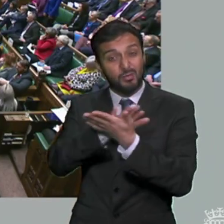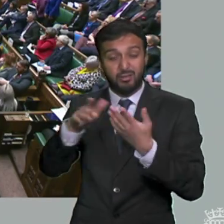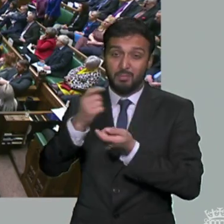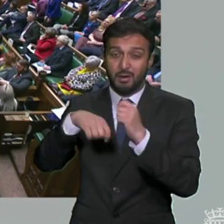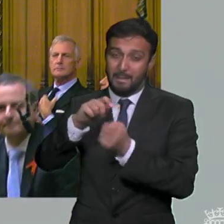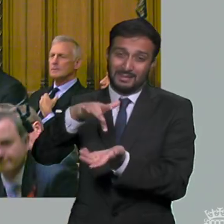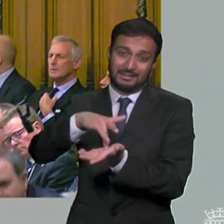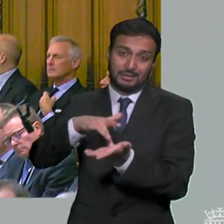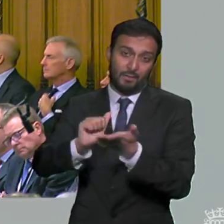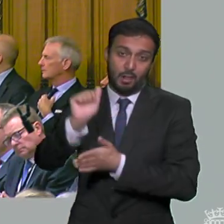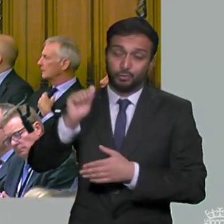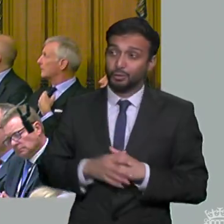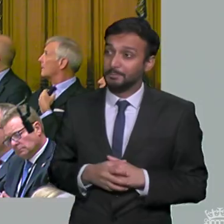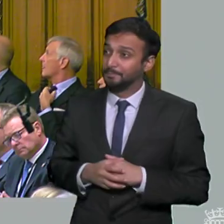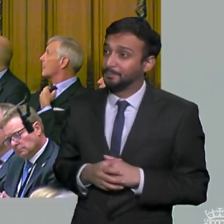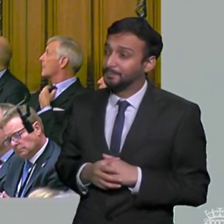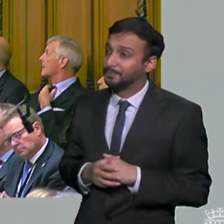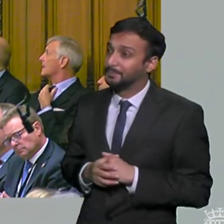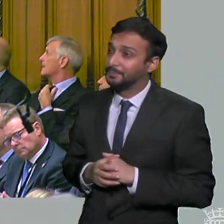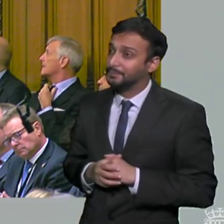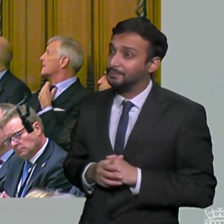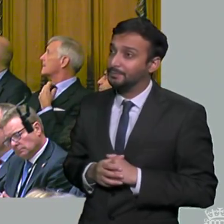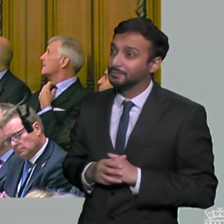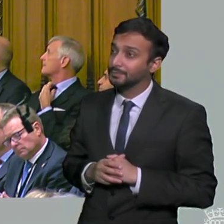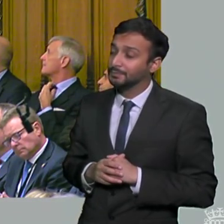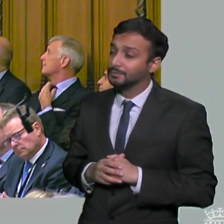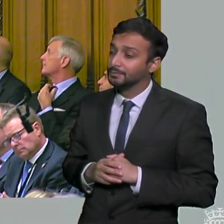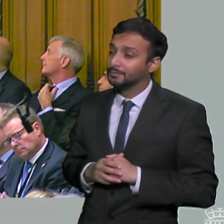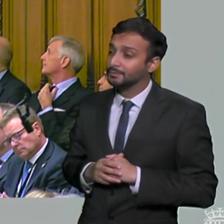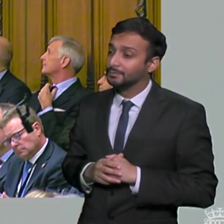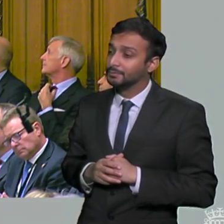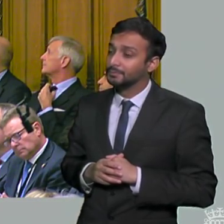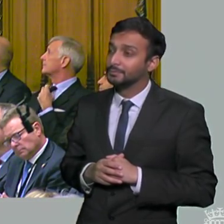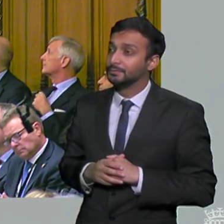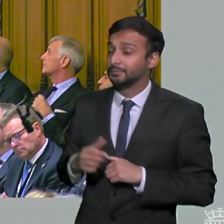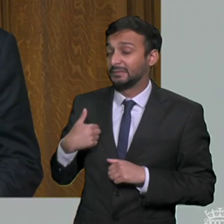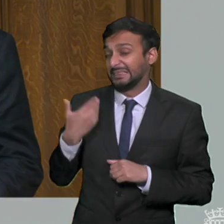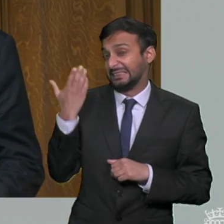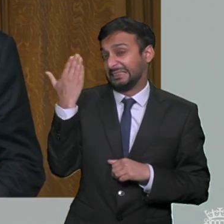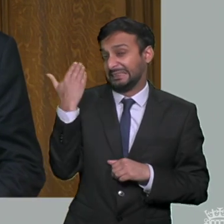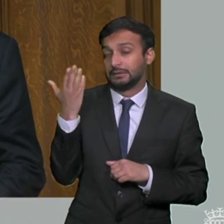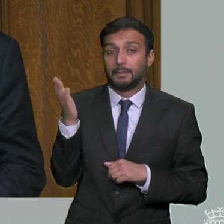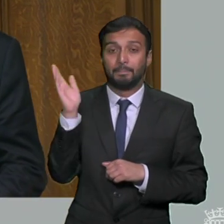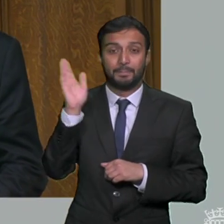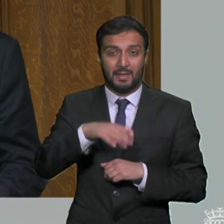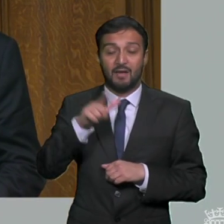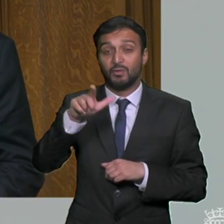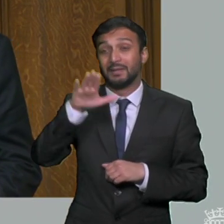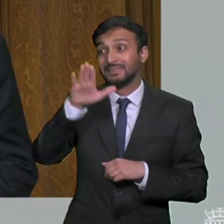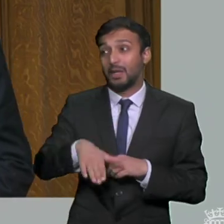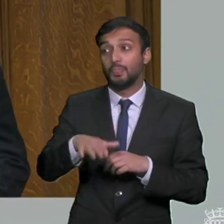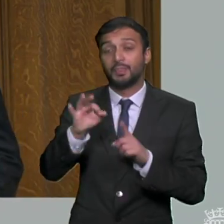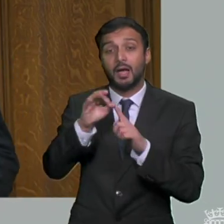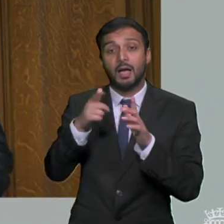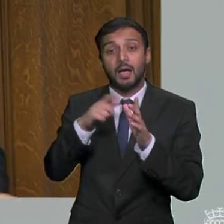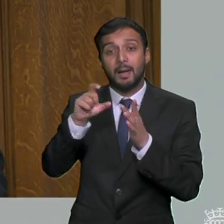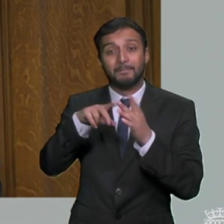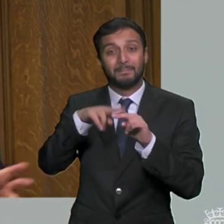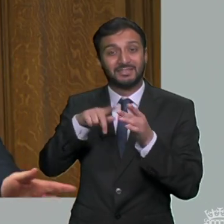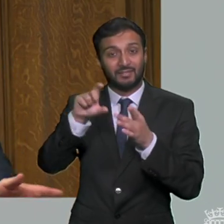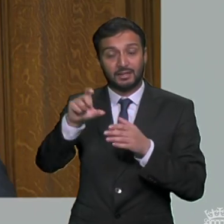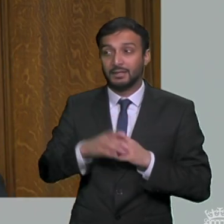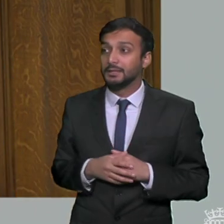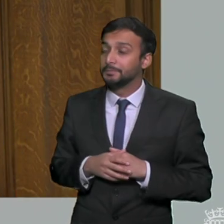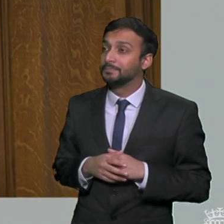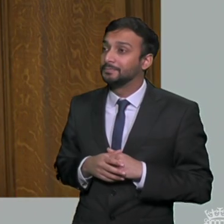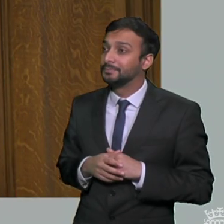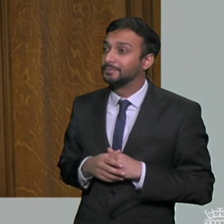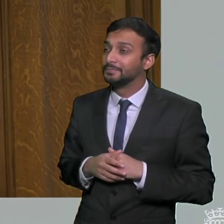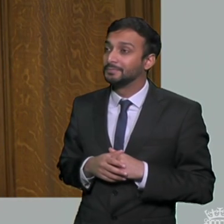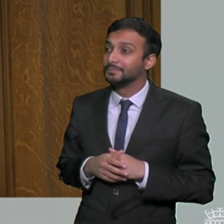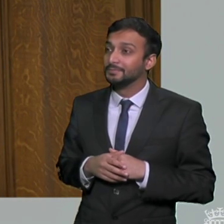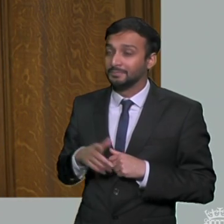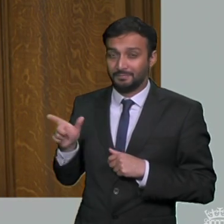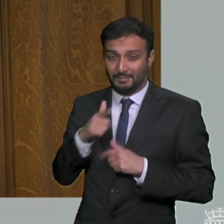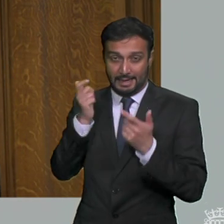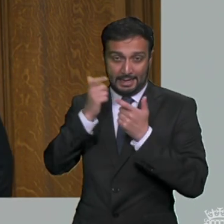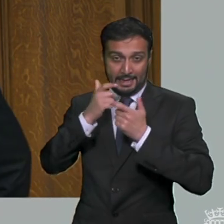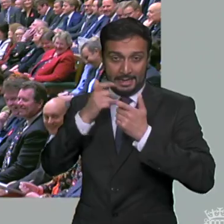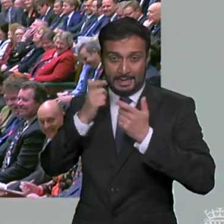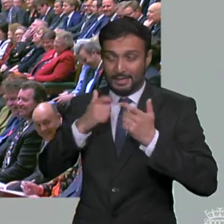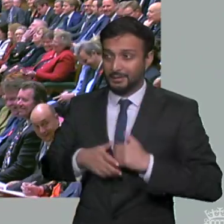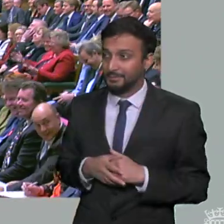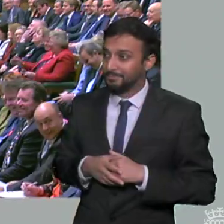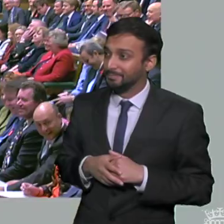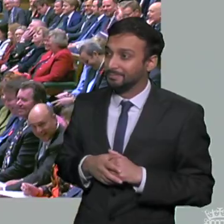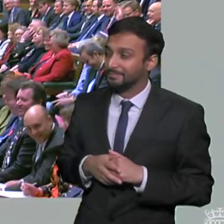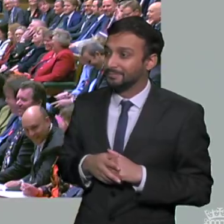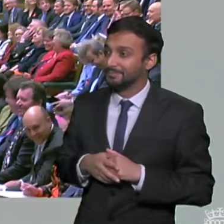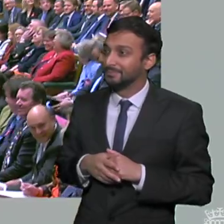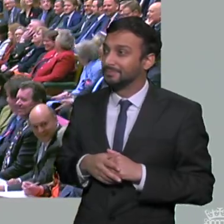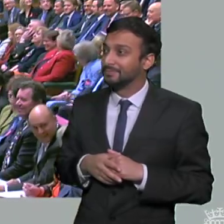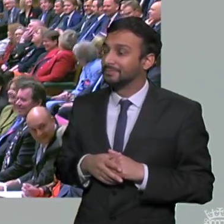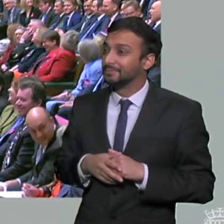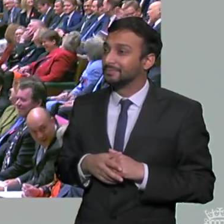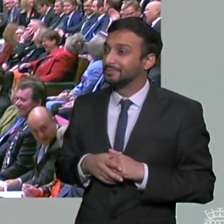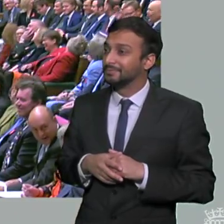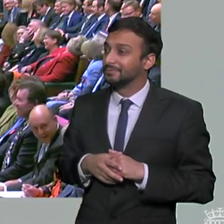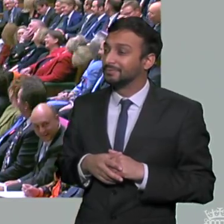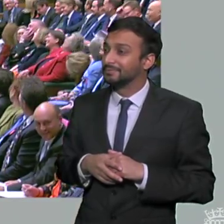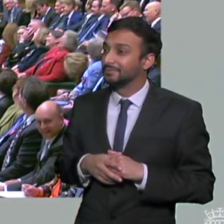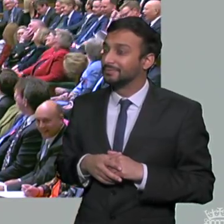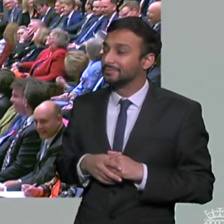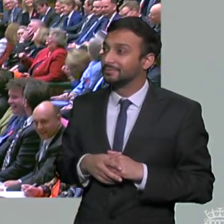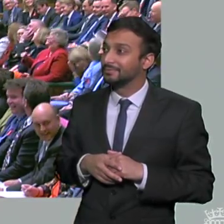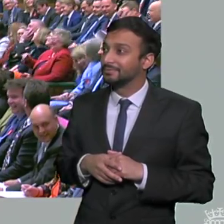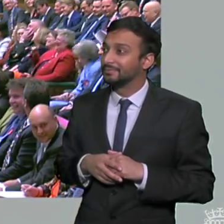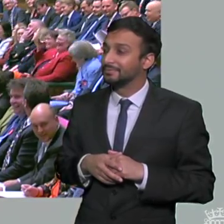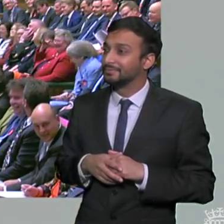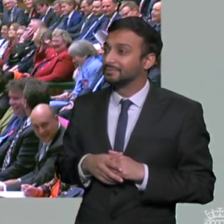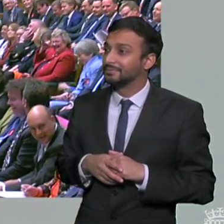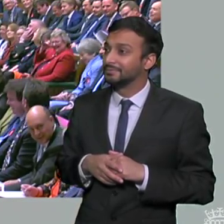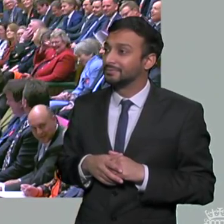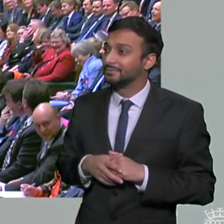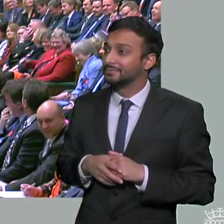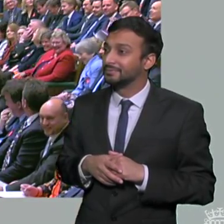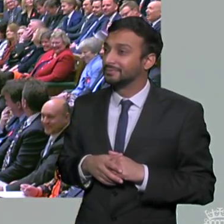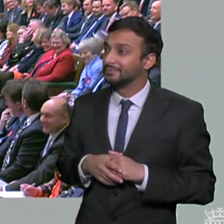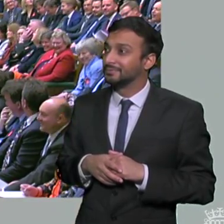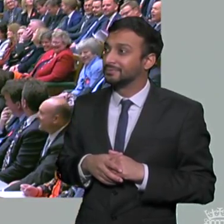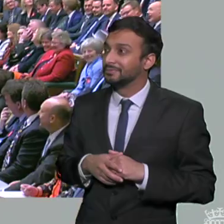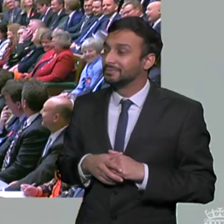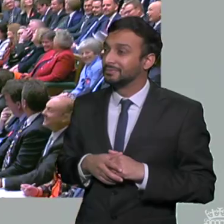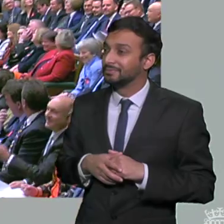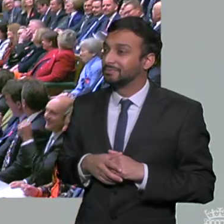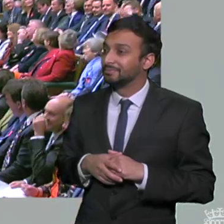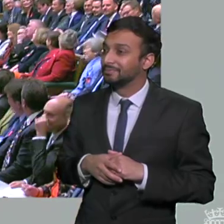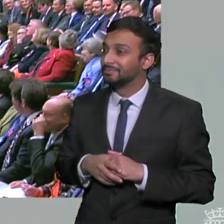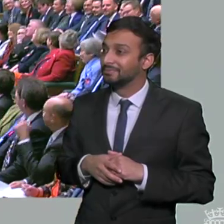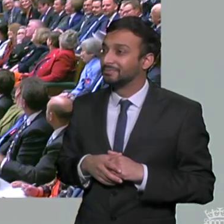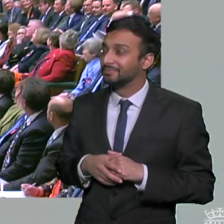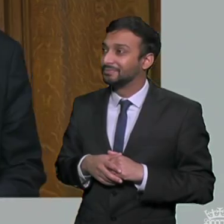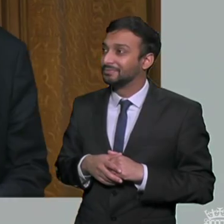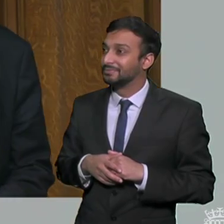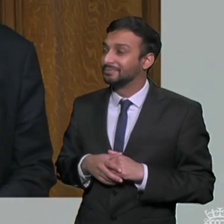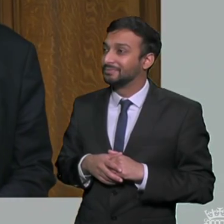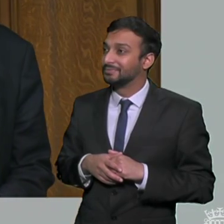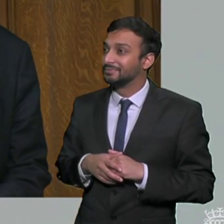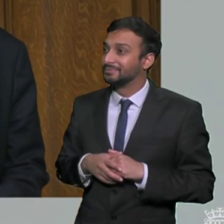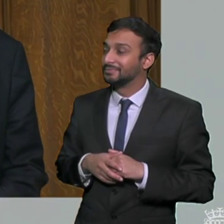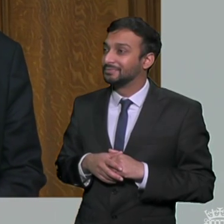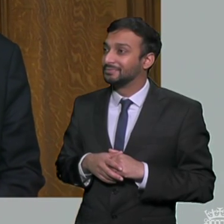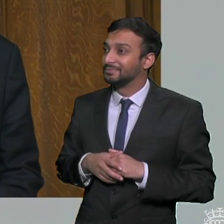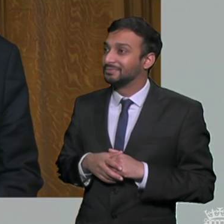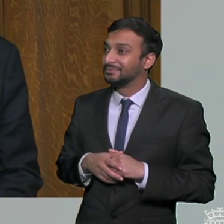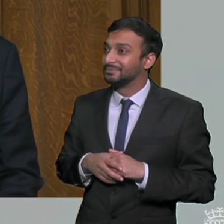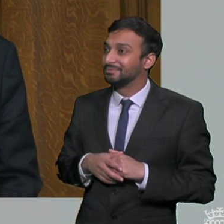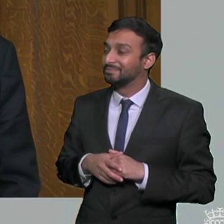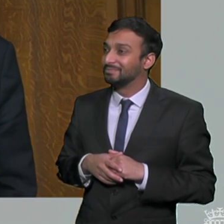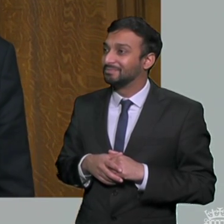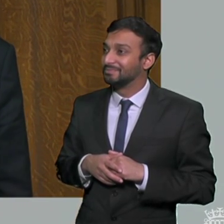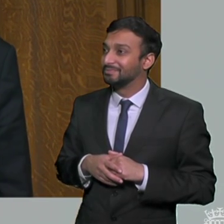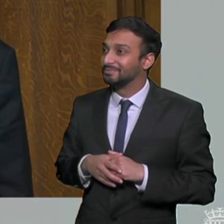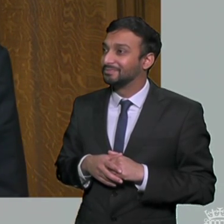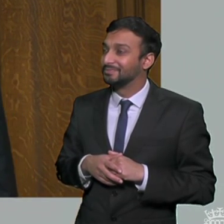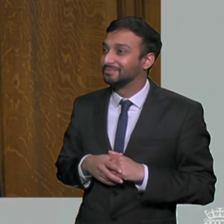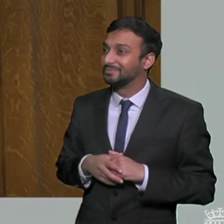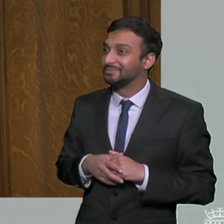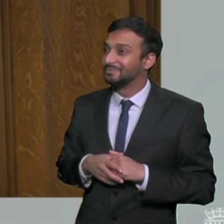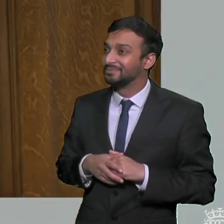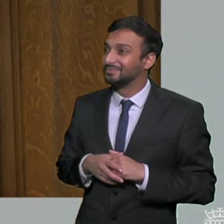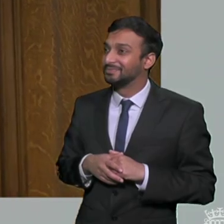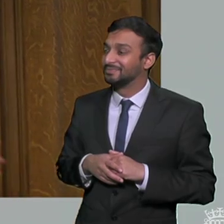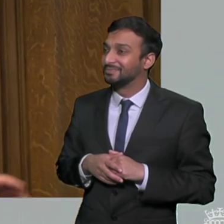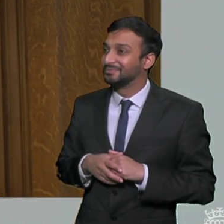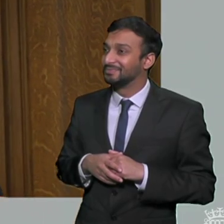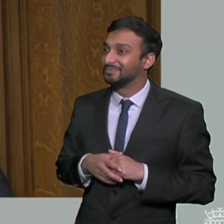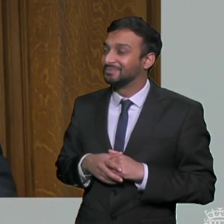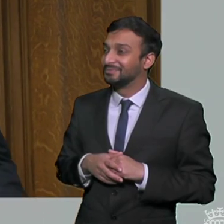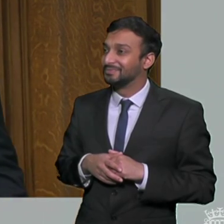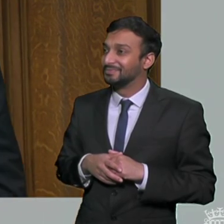I have just returned from the south Pacific and— I have resisted the All Blacks jokes.